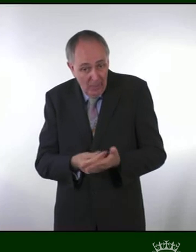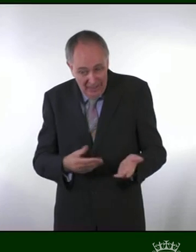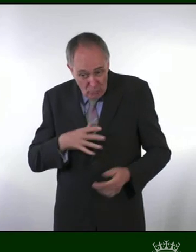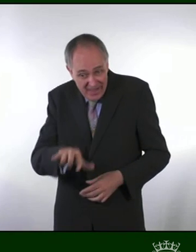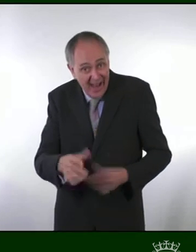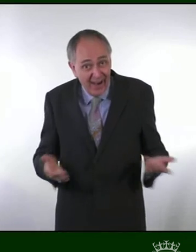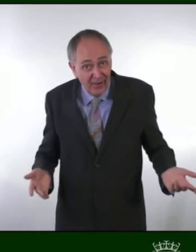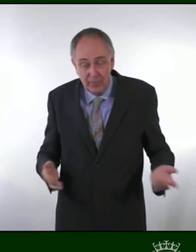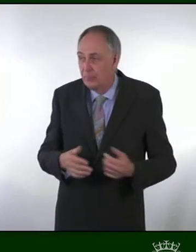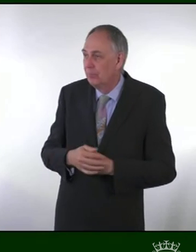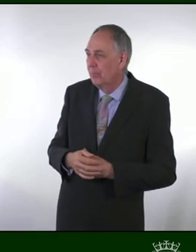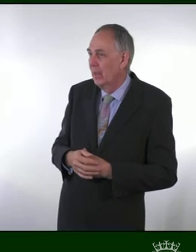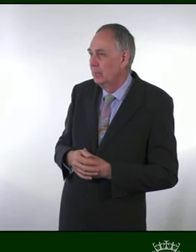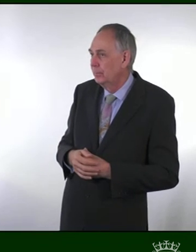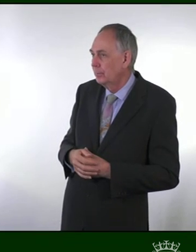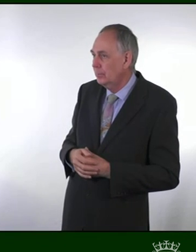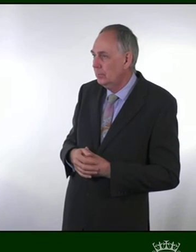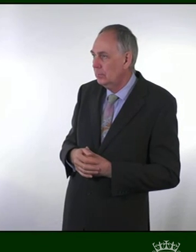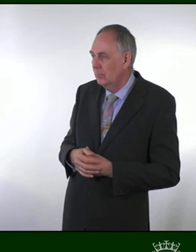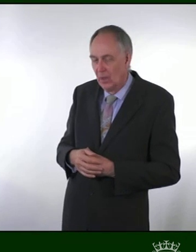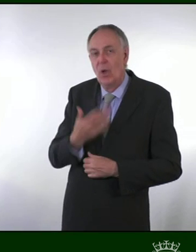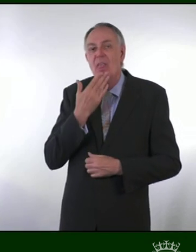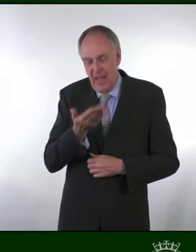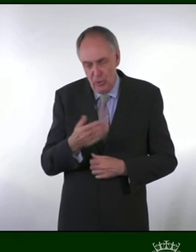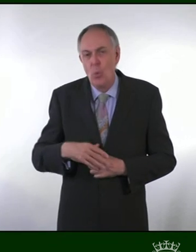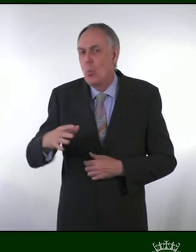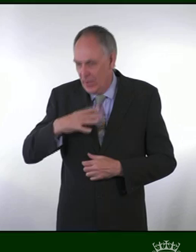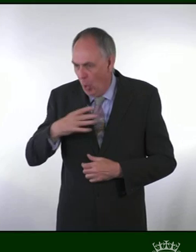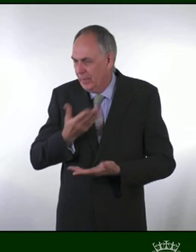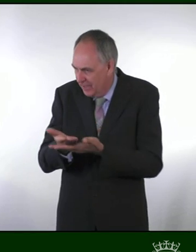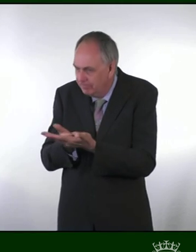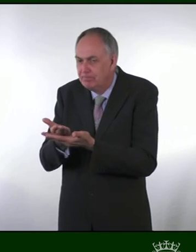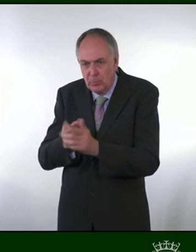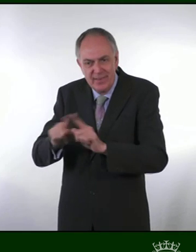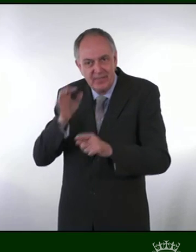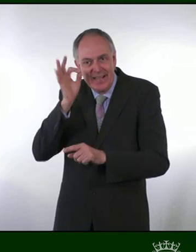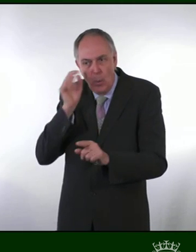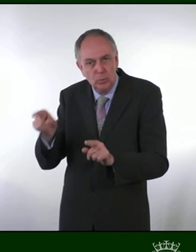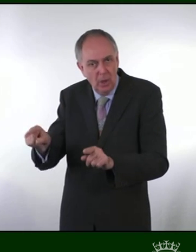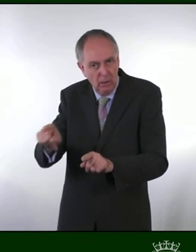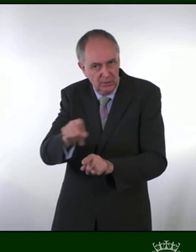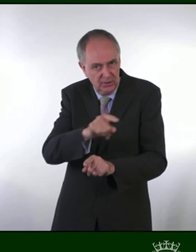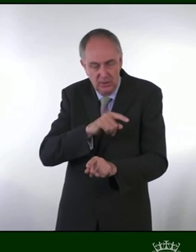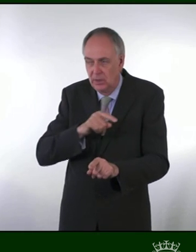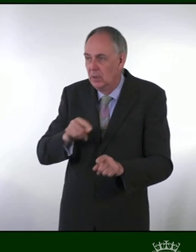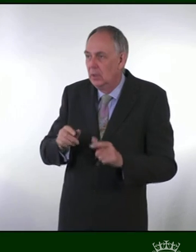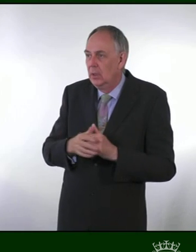I am grateful to my honourable Friend; he represents his businesses in Aylesbury well.